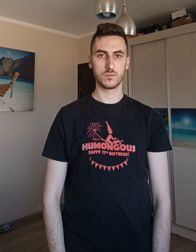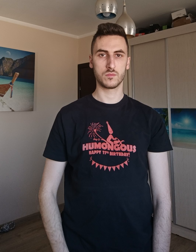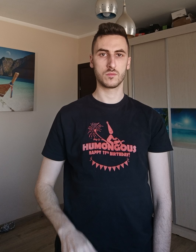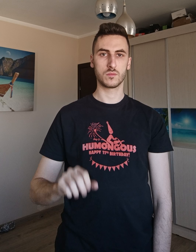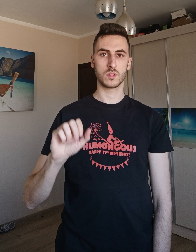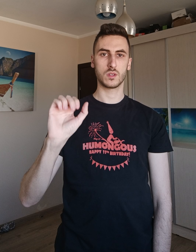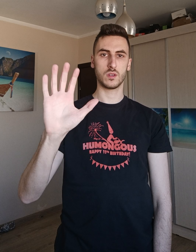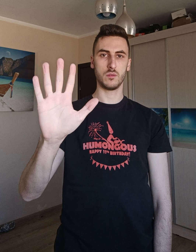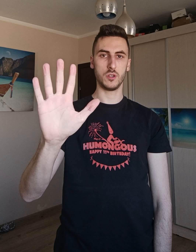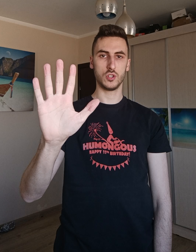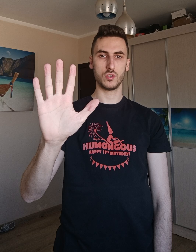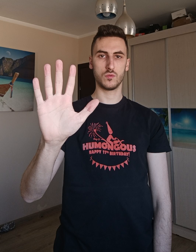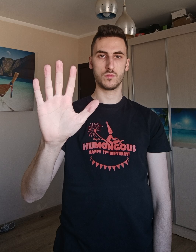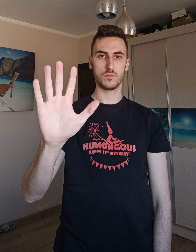חמש